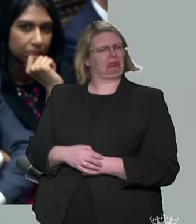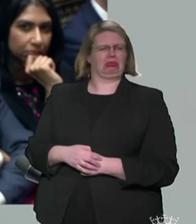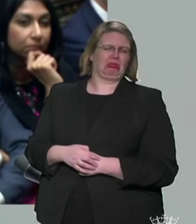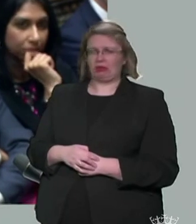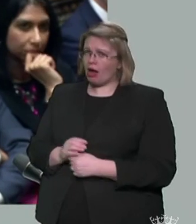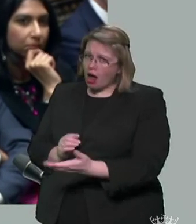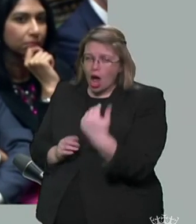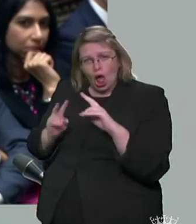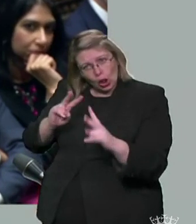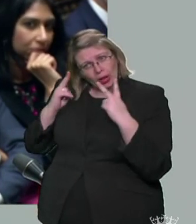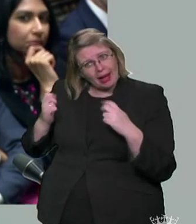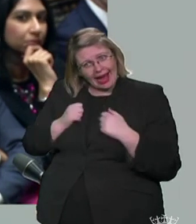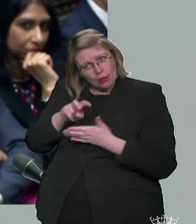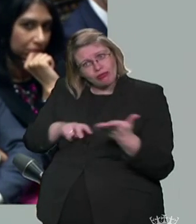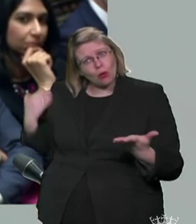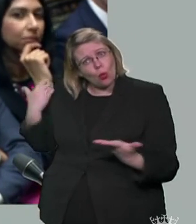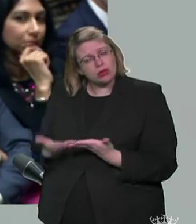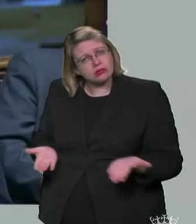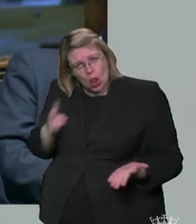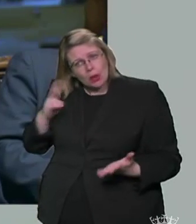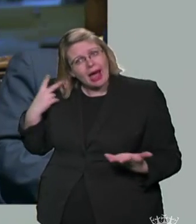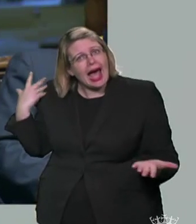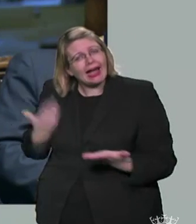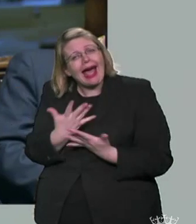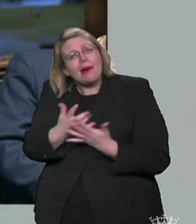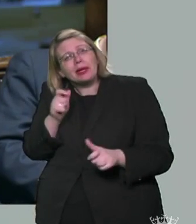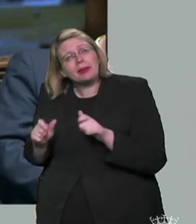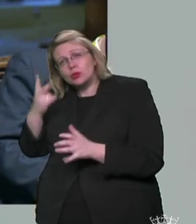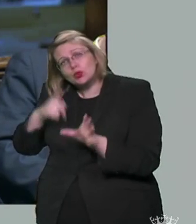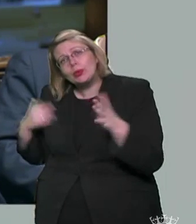The honourable Member shakes his head. Look at our record.